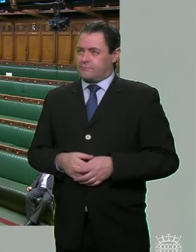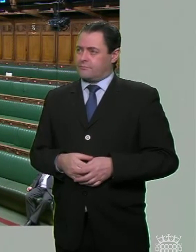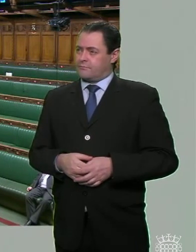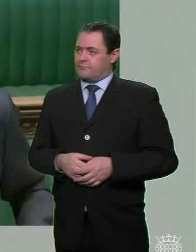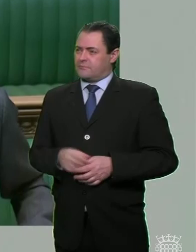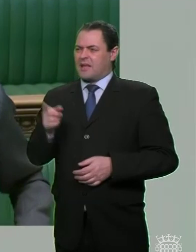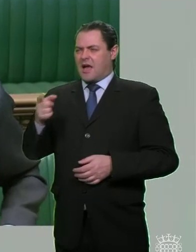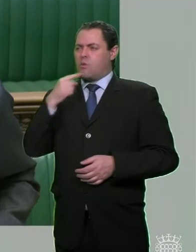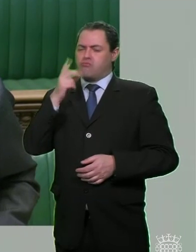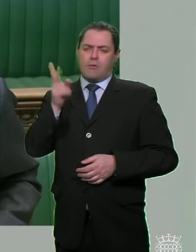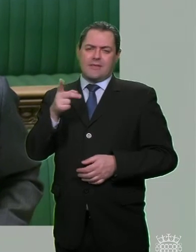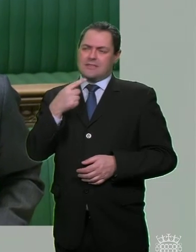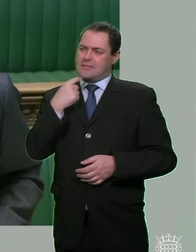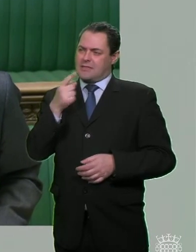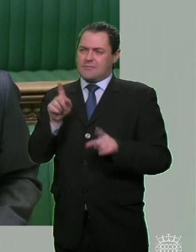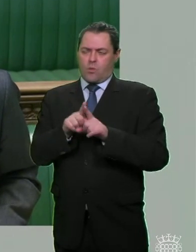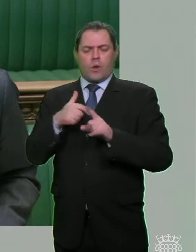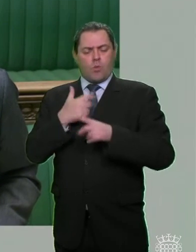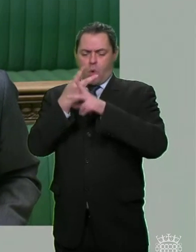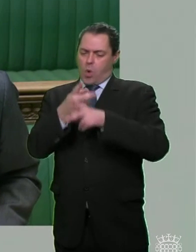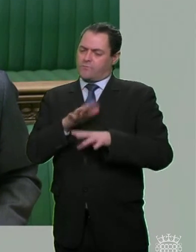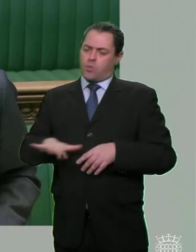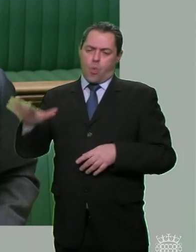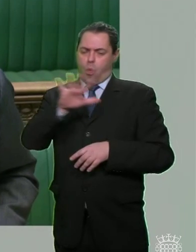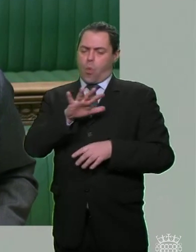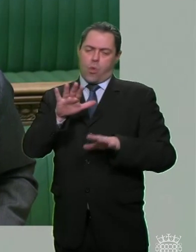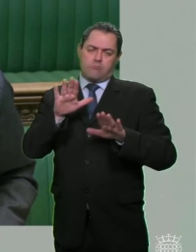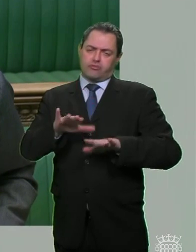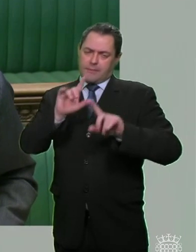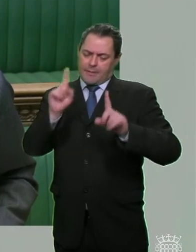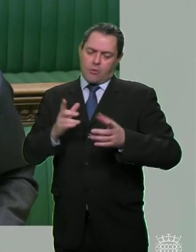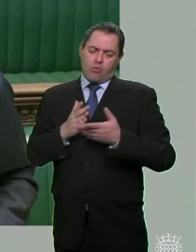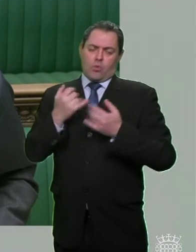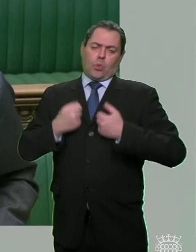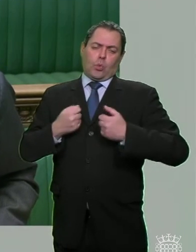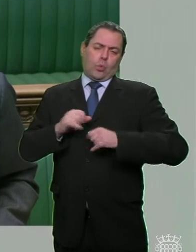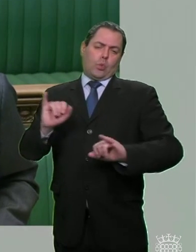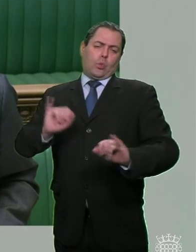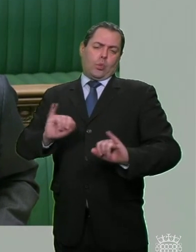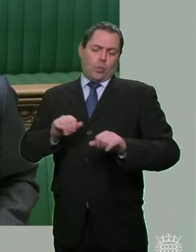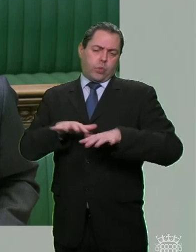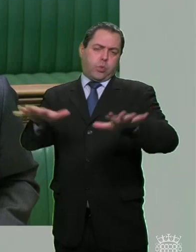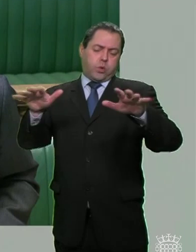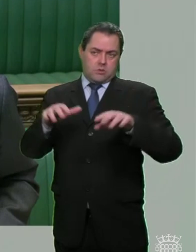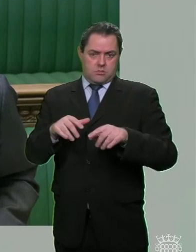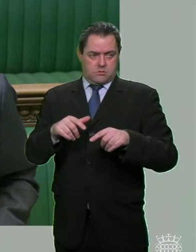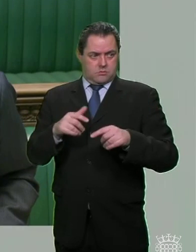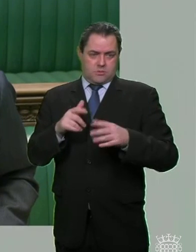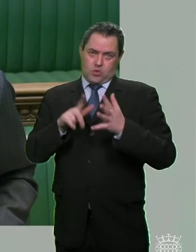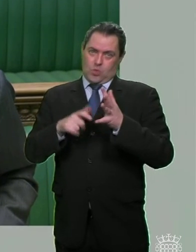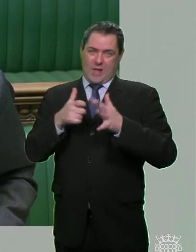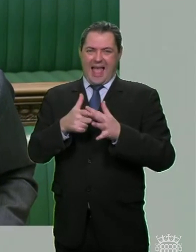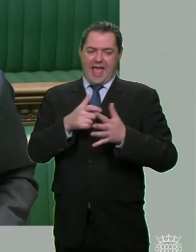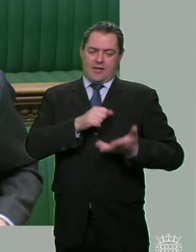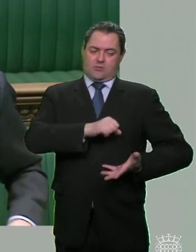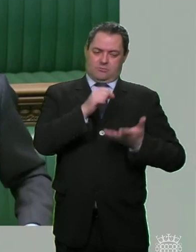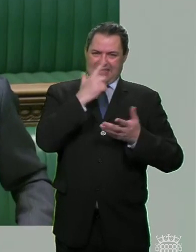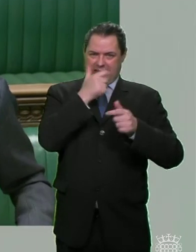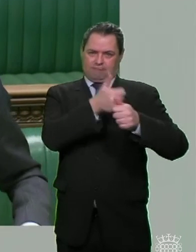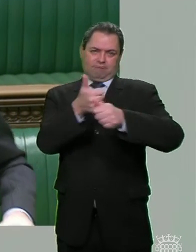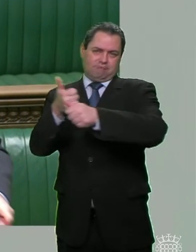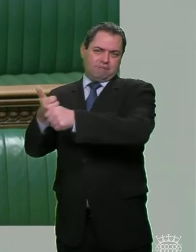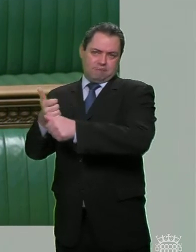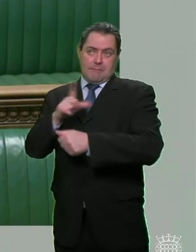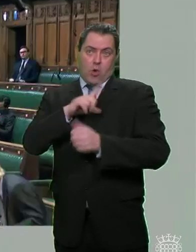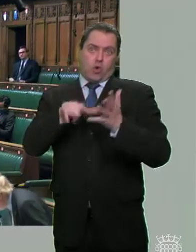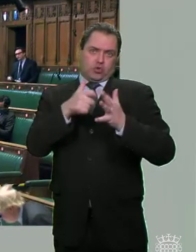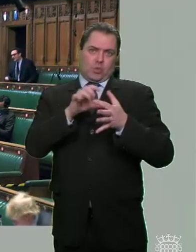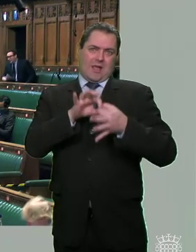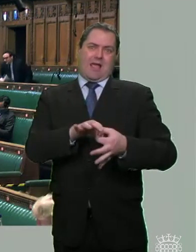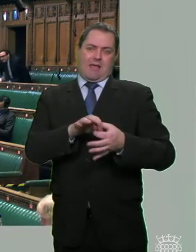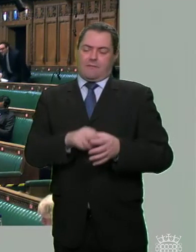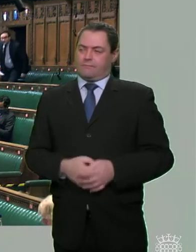I repeat what I have said before: we will continue to look after the people of this country throughout this pandemic, and it is a feature of the strength of the UK Treasury that we can continue to do this.